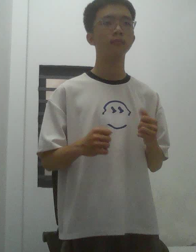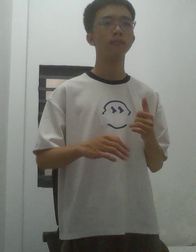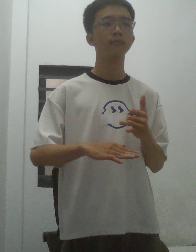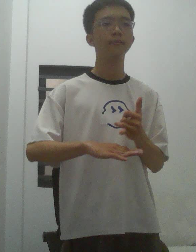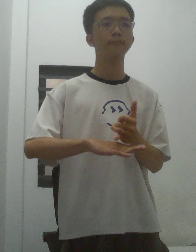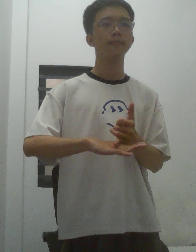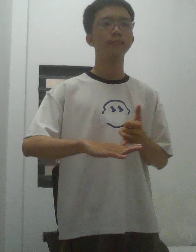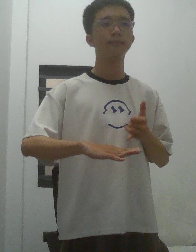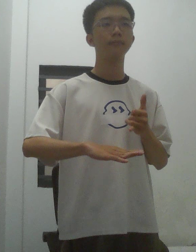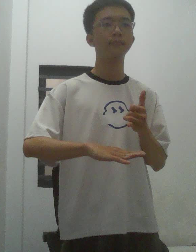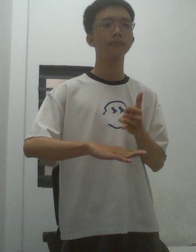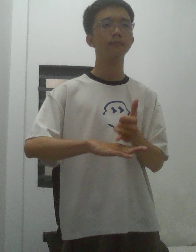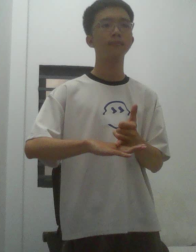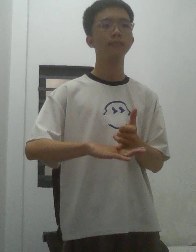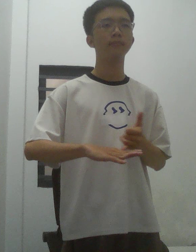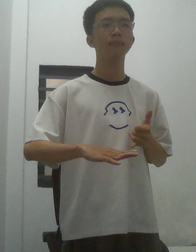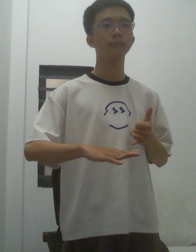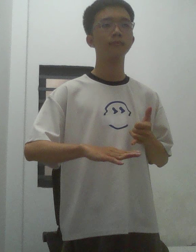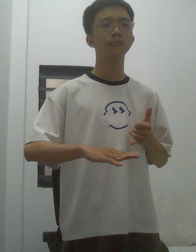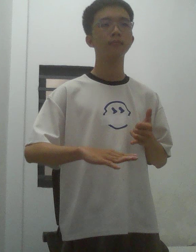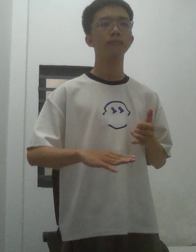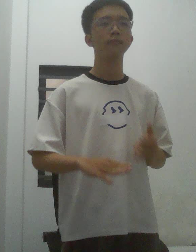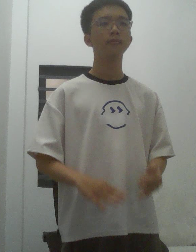cuoi tuan